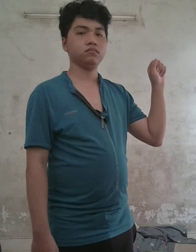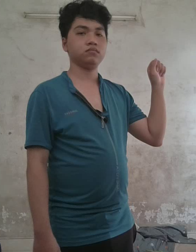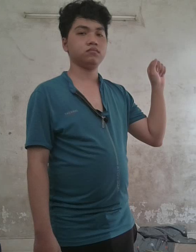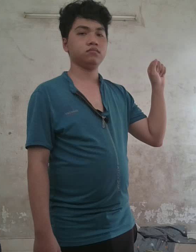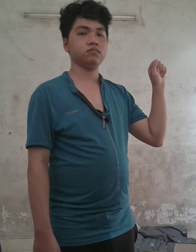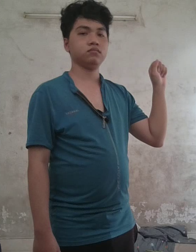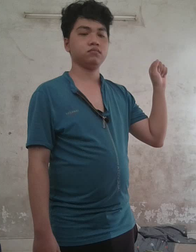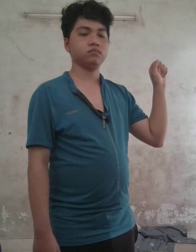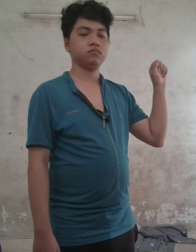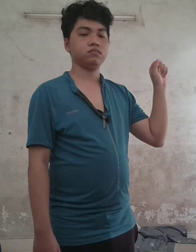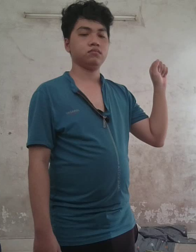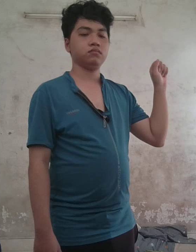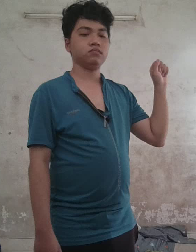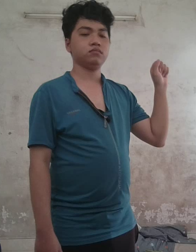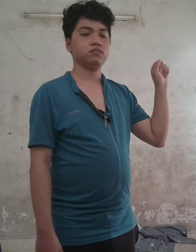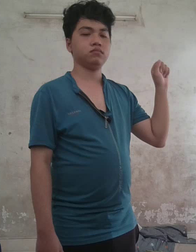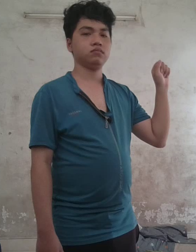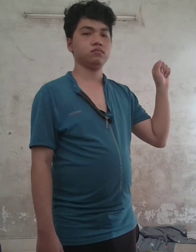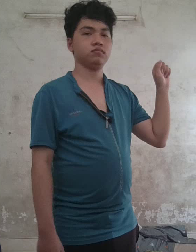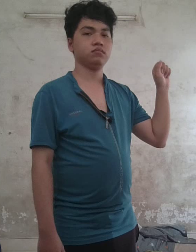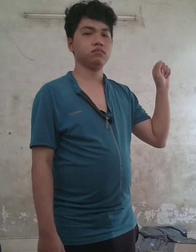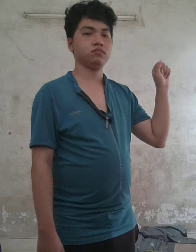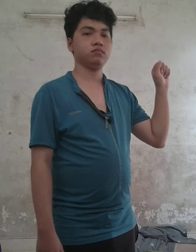a